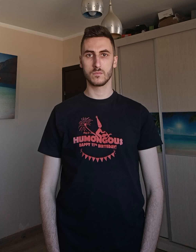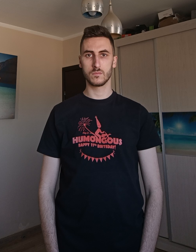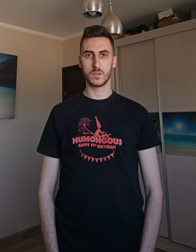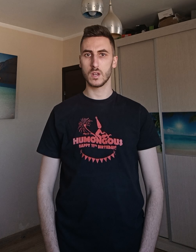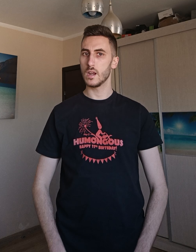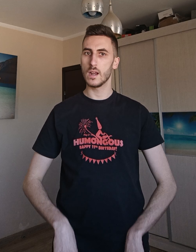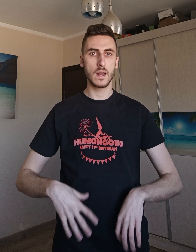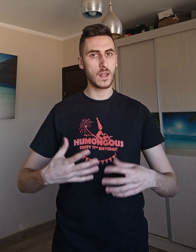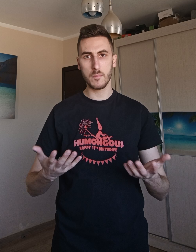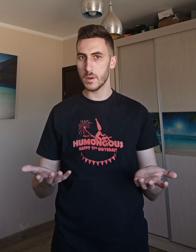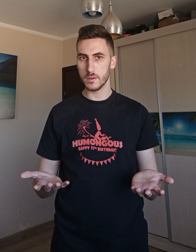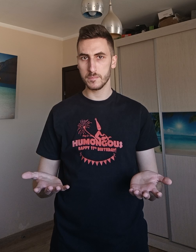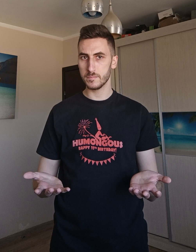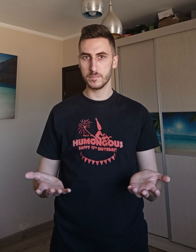למה